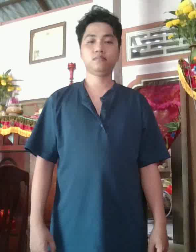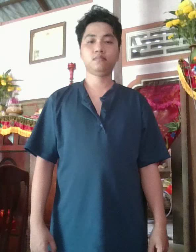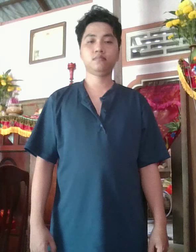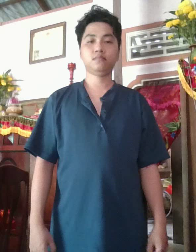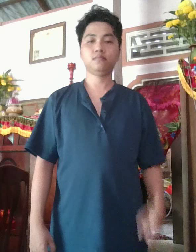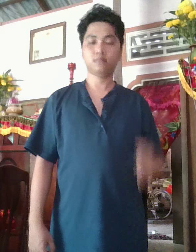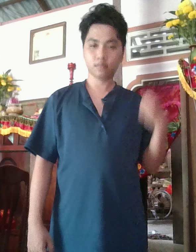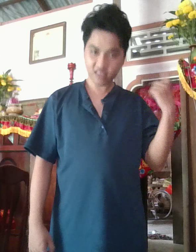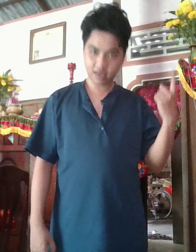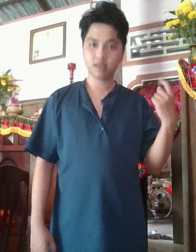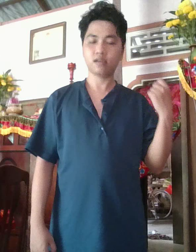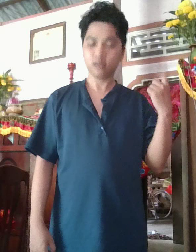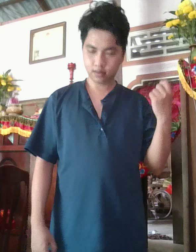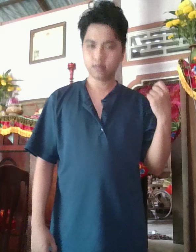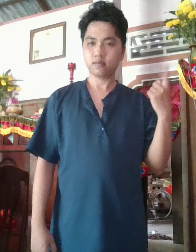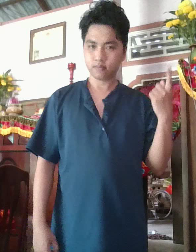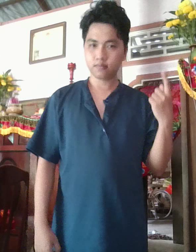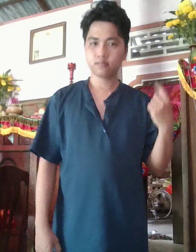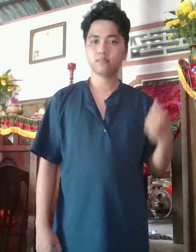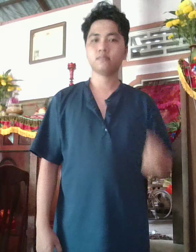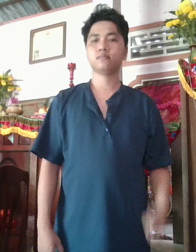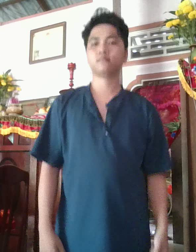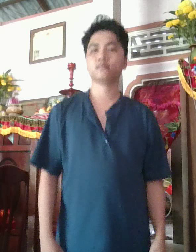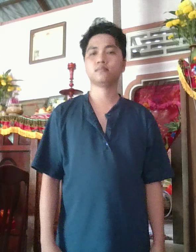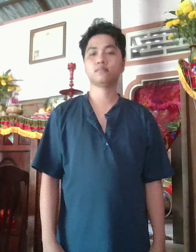hieu